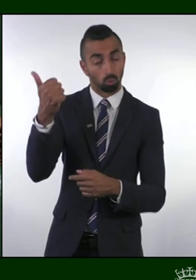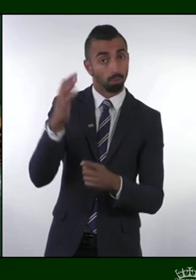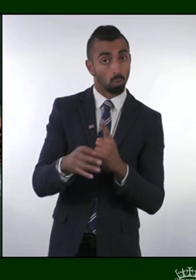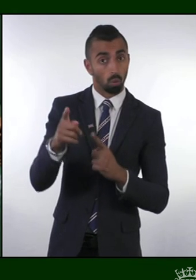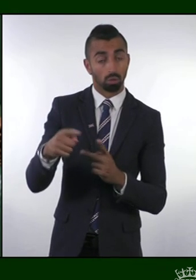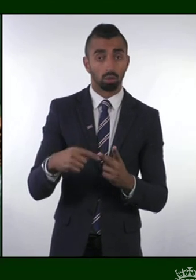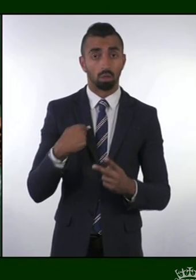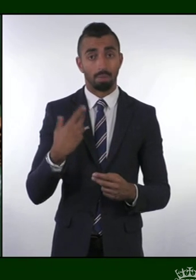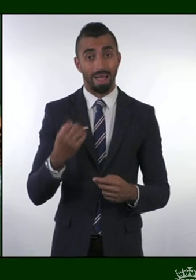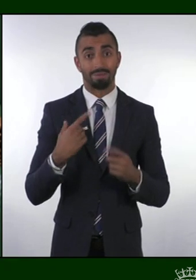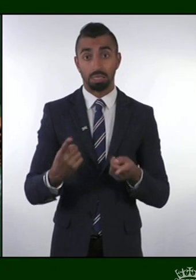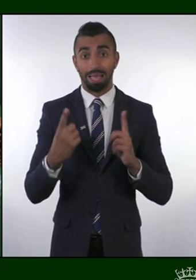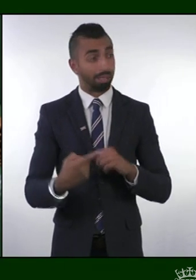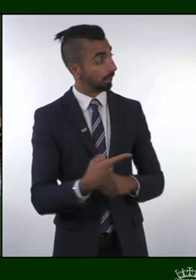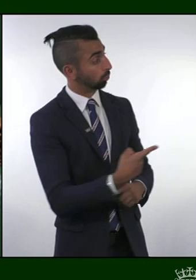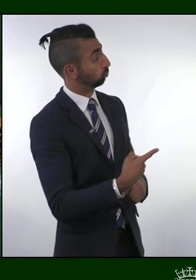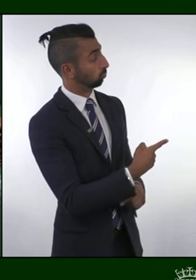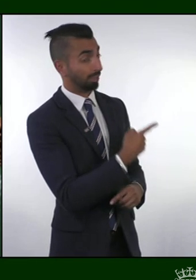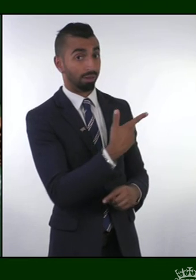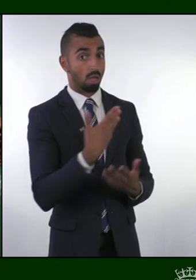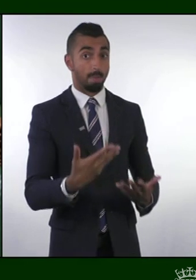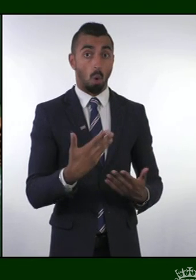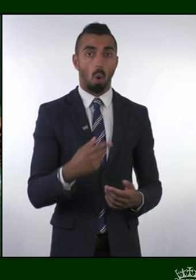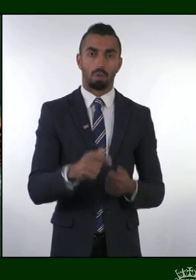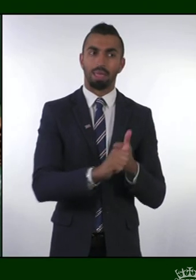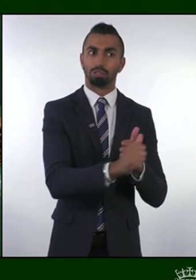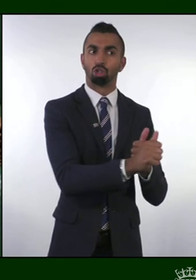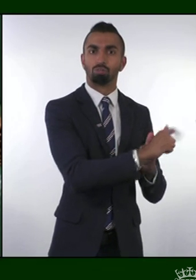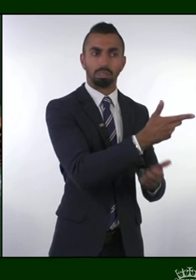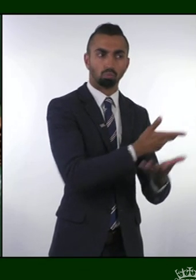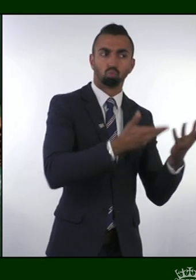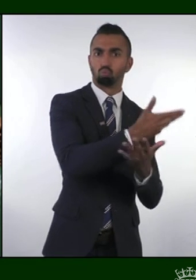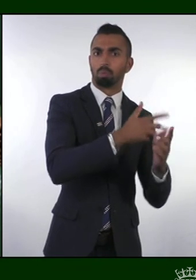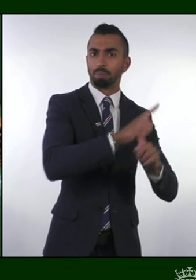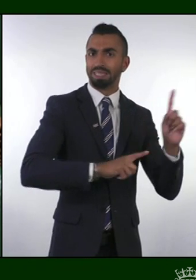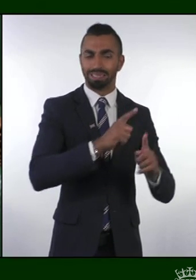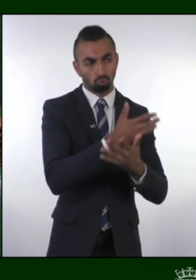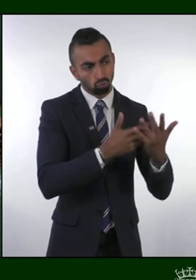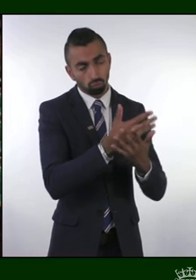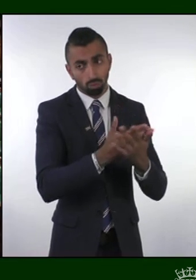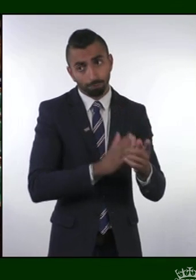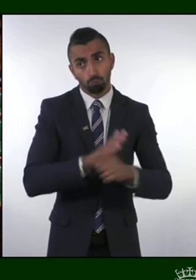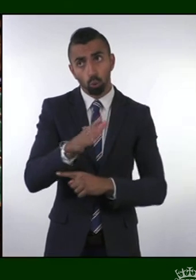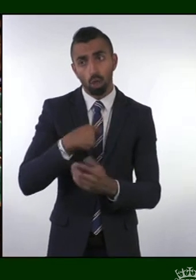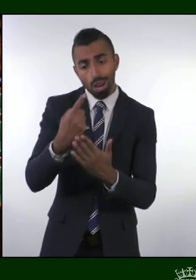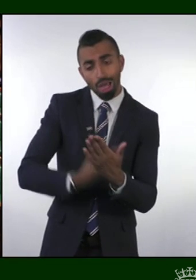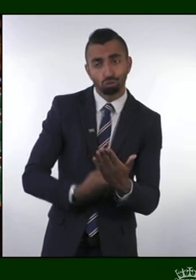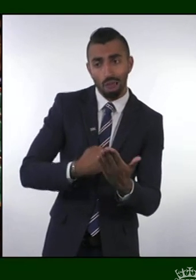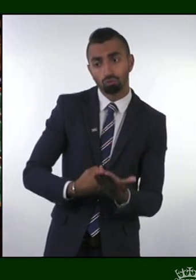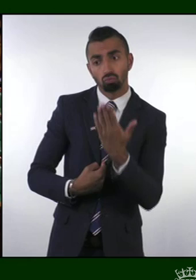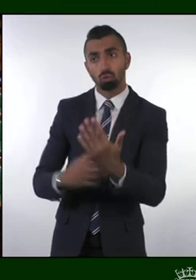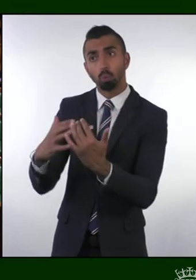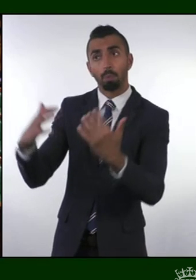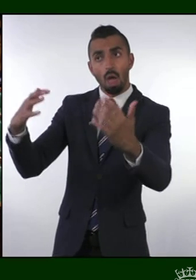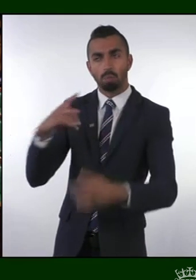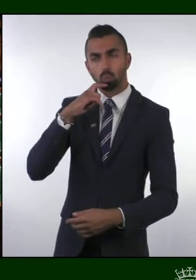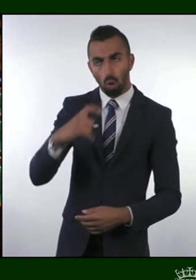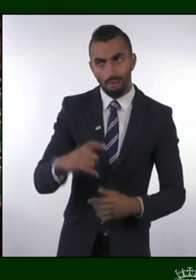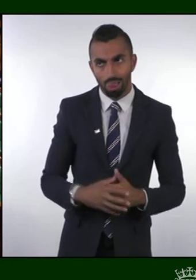He is conducting roundtables with the industry in the coming weeks, and we will bring forward legislation, as we have committed to do.